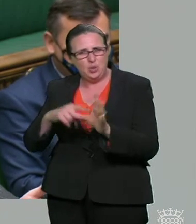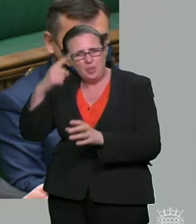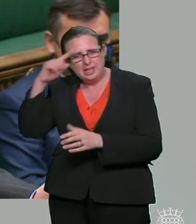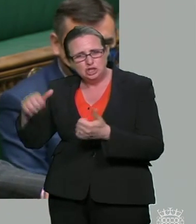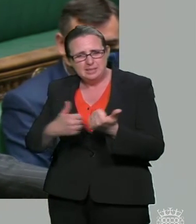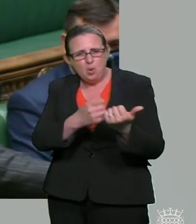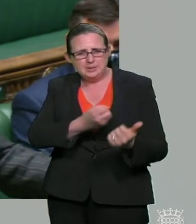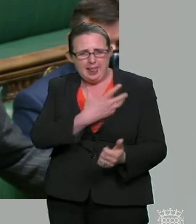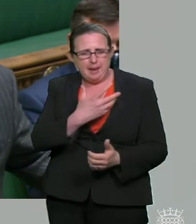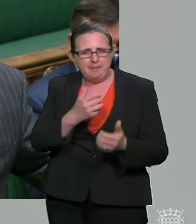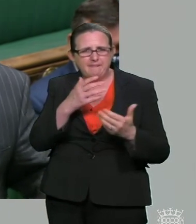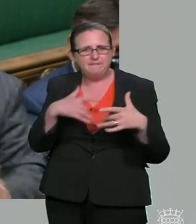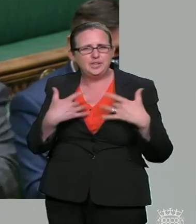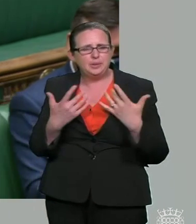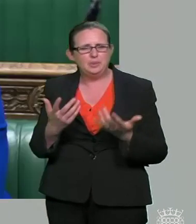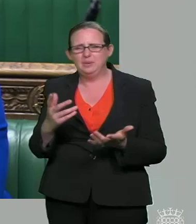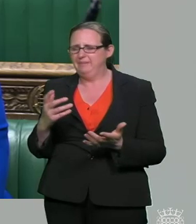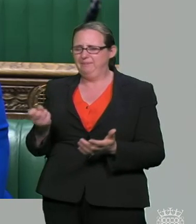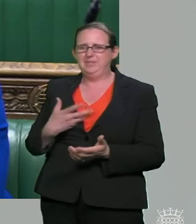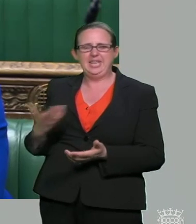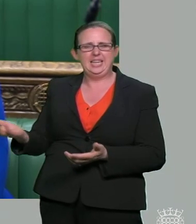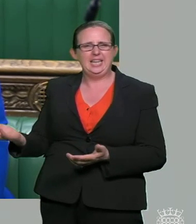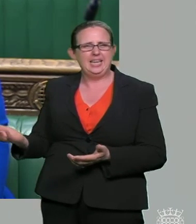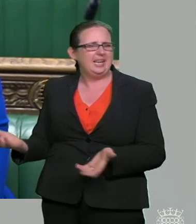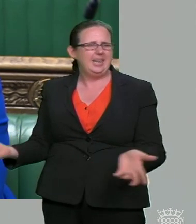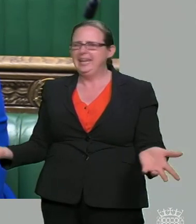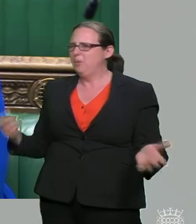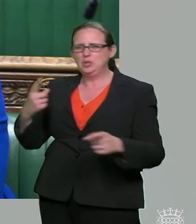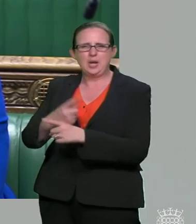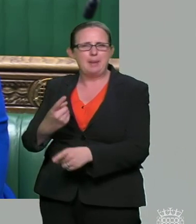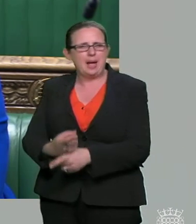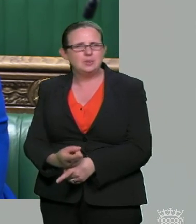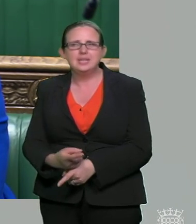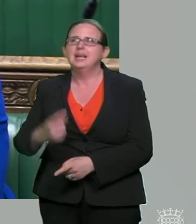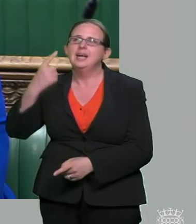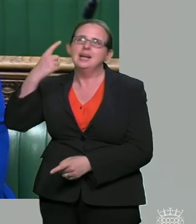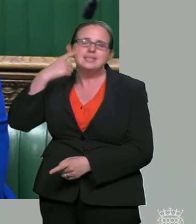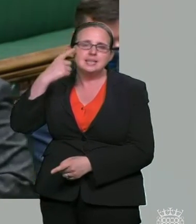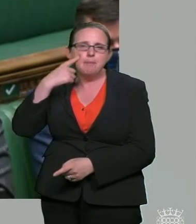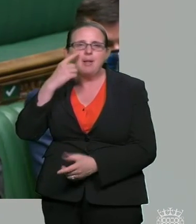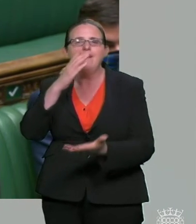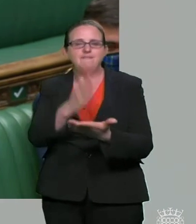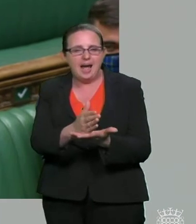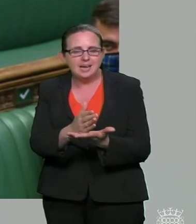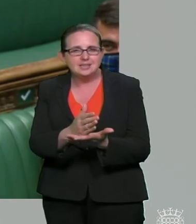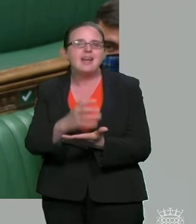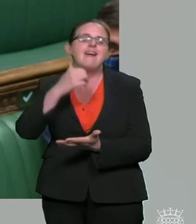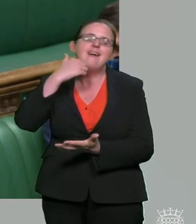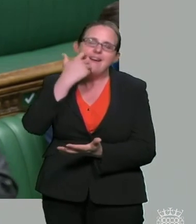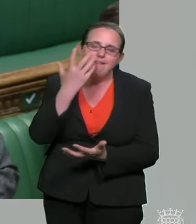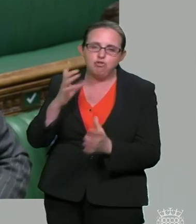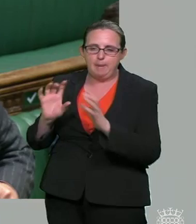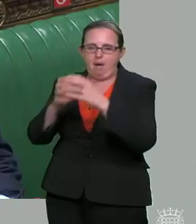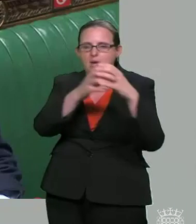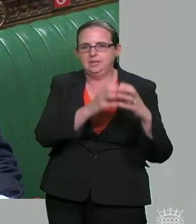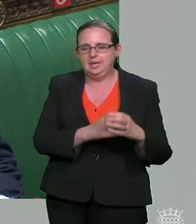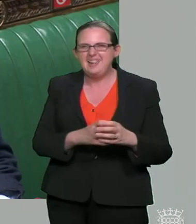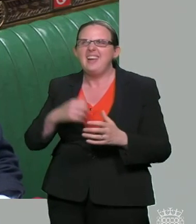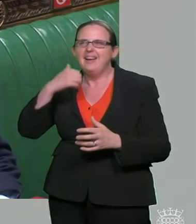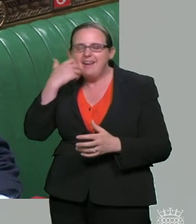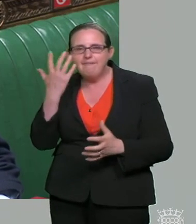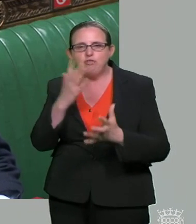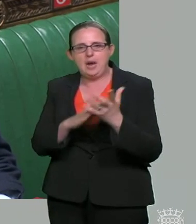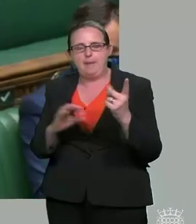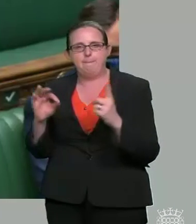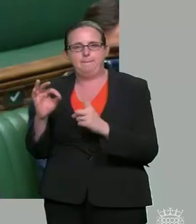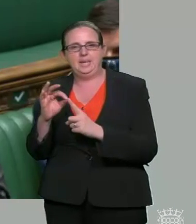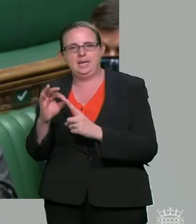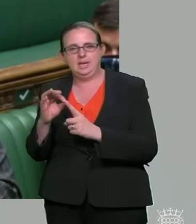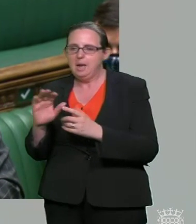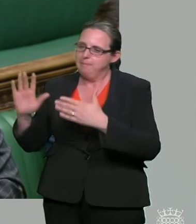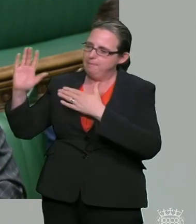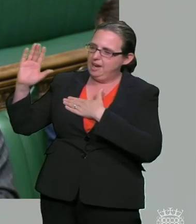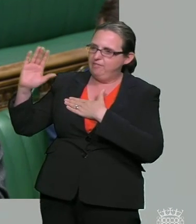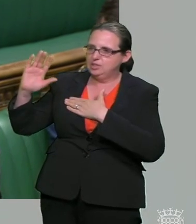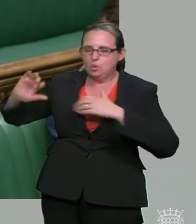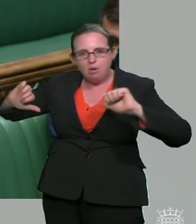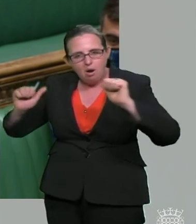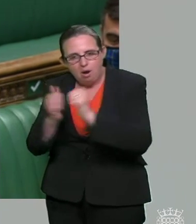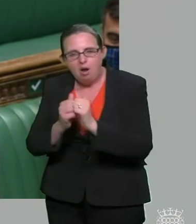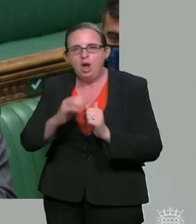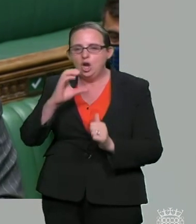The simple fact of the matter is that every single party, every single Member of this House, stood on a manifesto commitment of 0.7%.